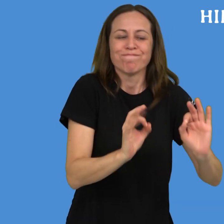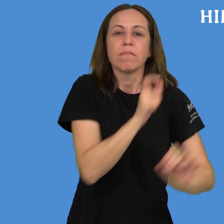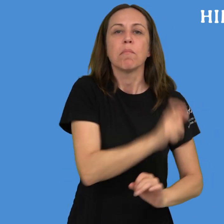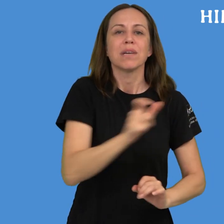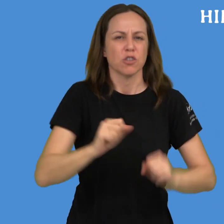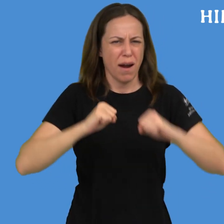persona